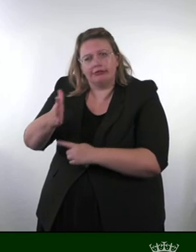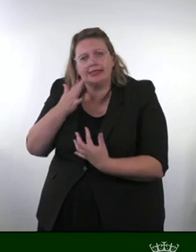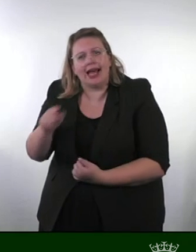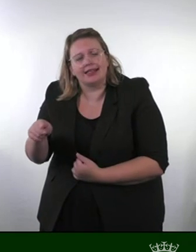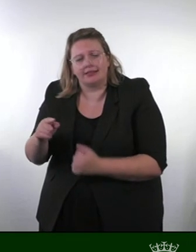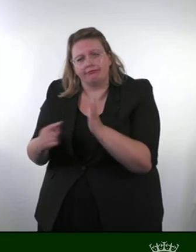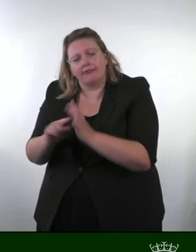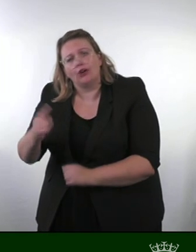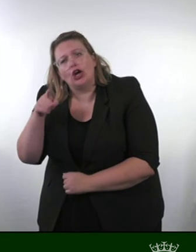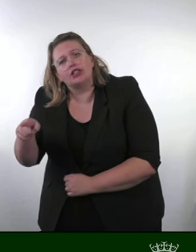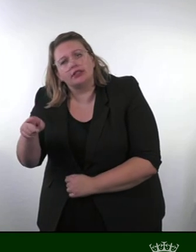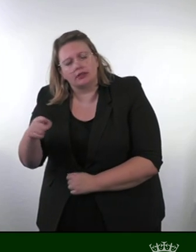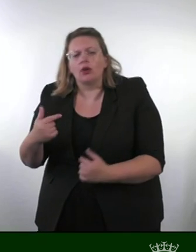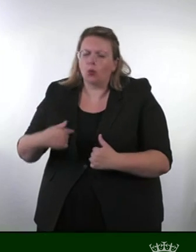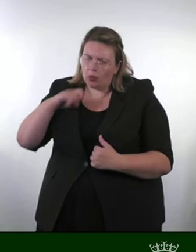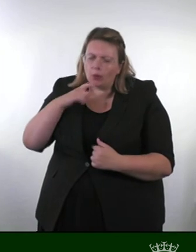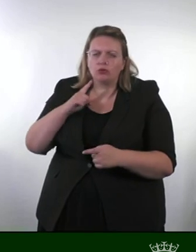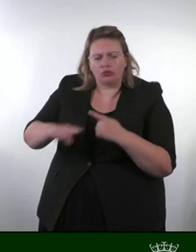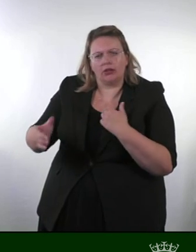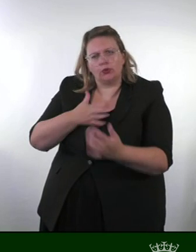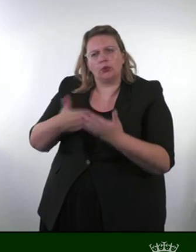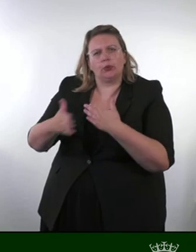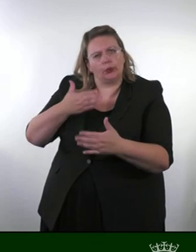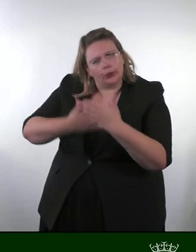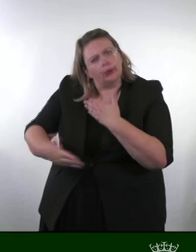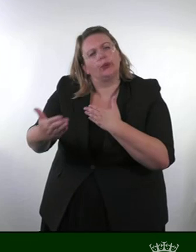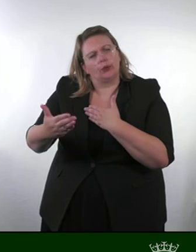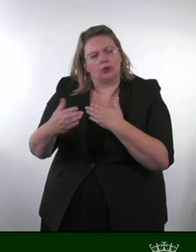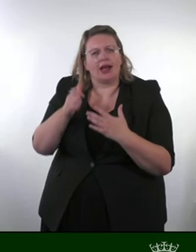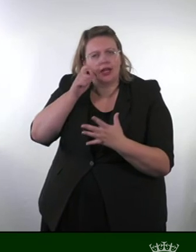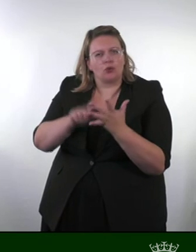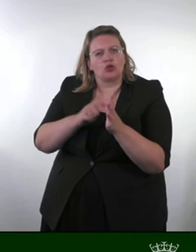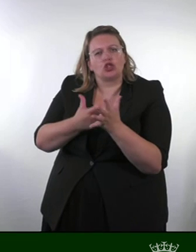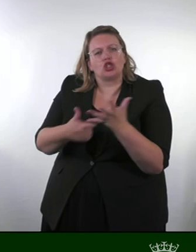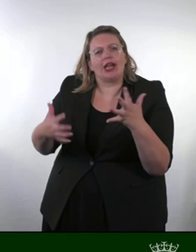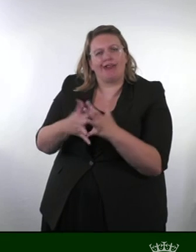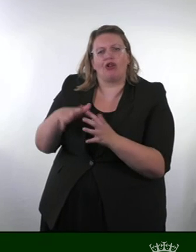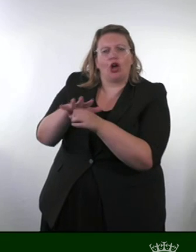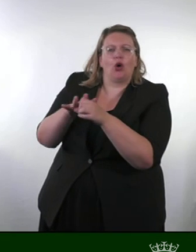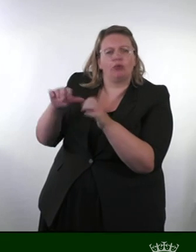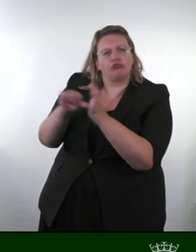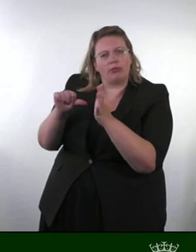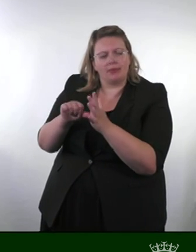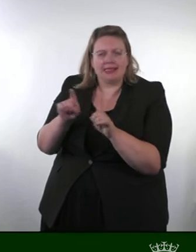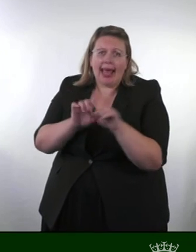We will do everything we can to address the issues in Jarrow and across the country.